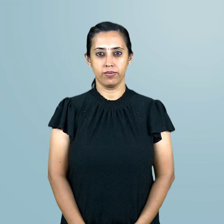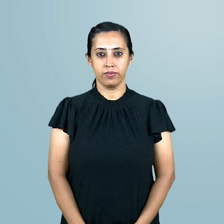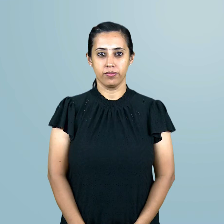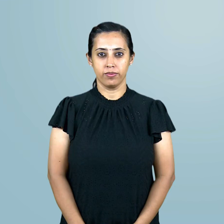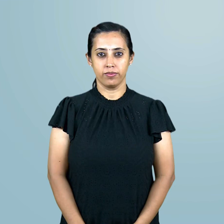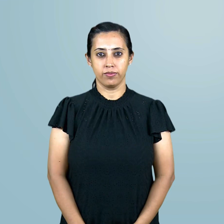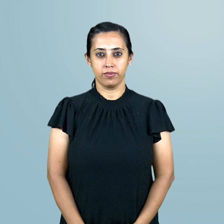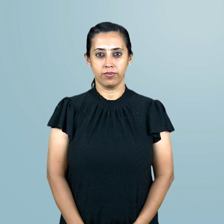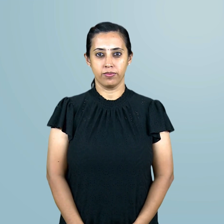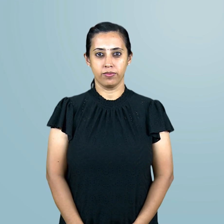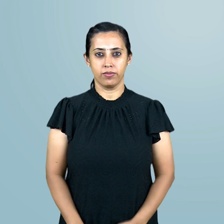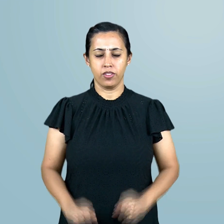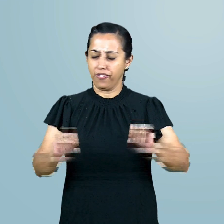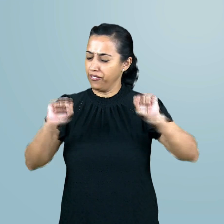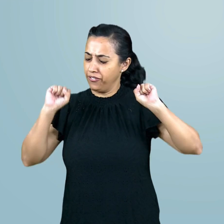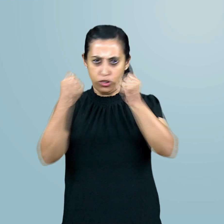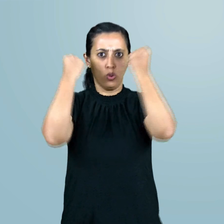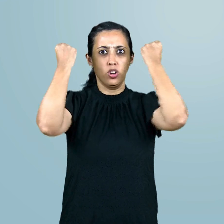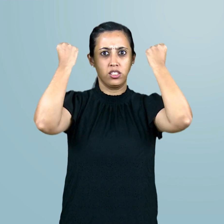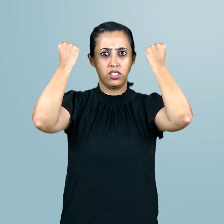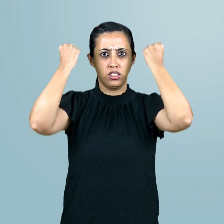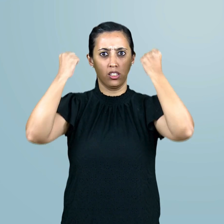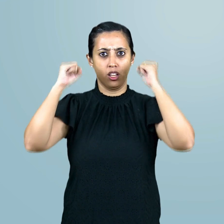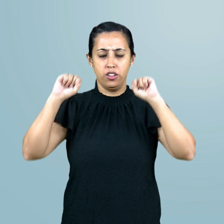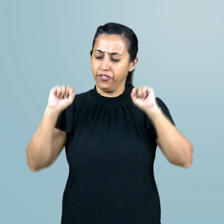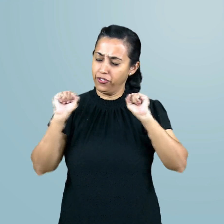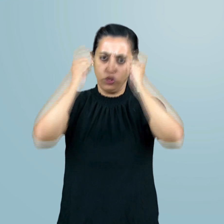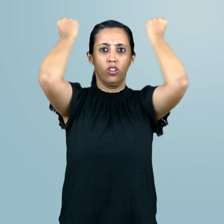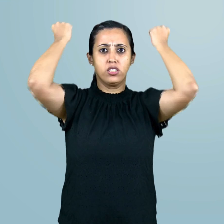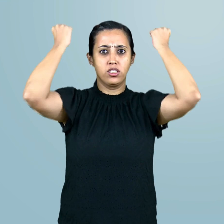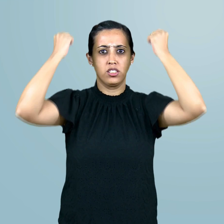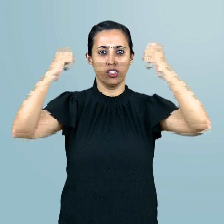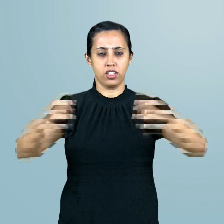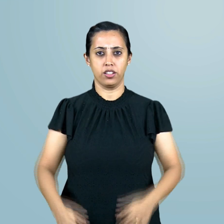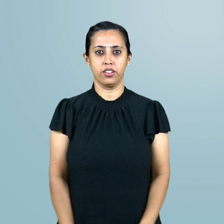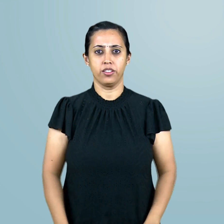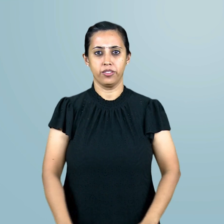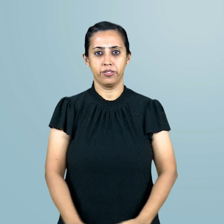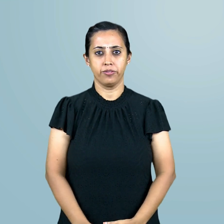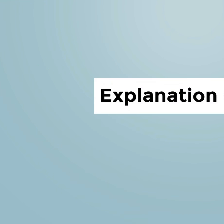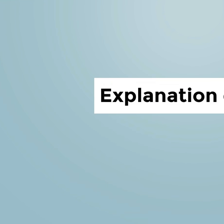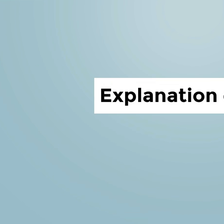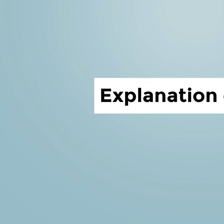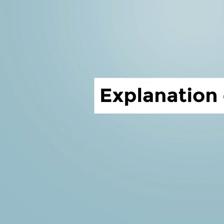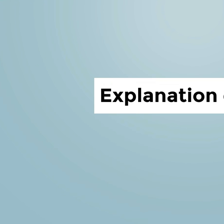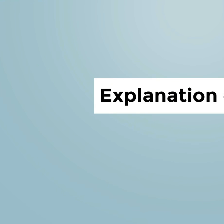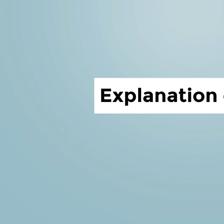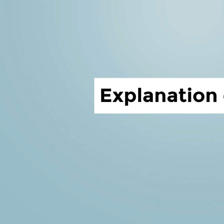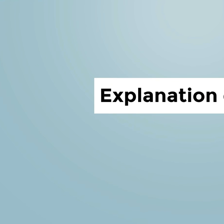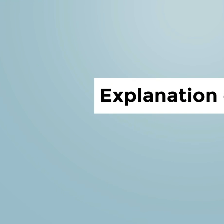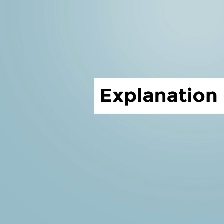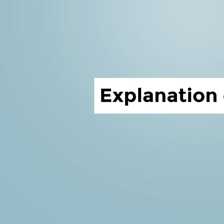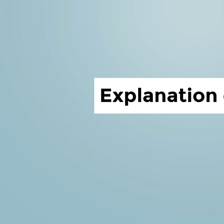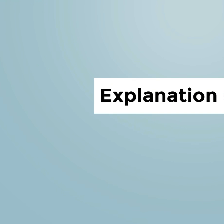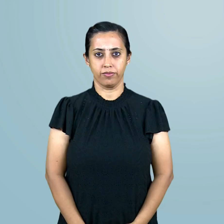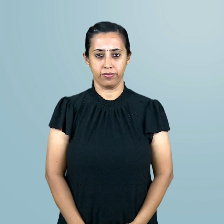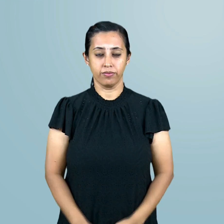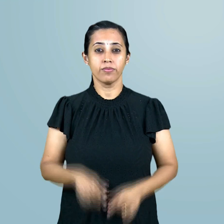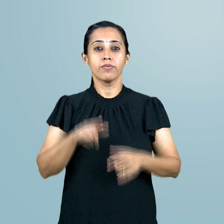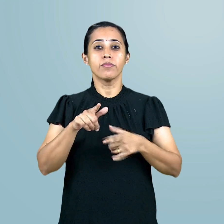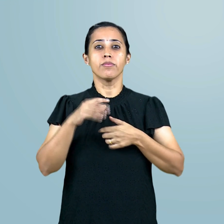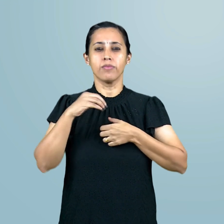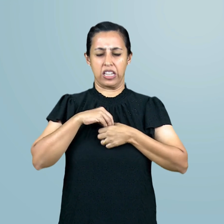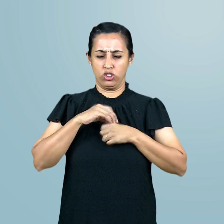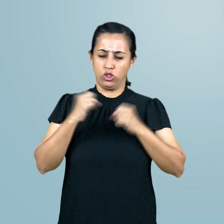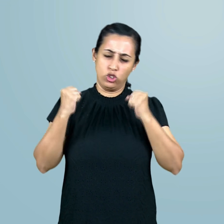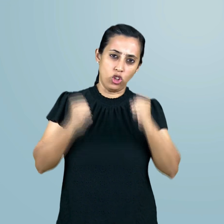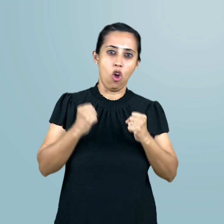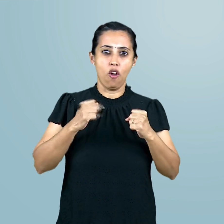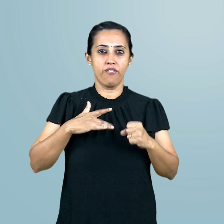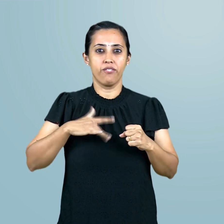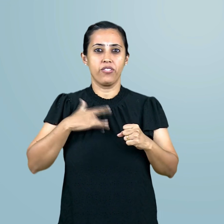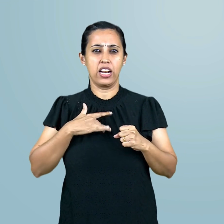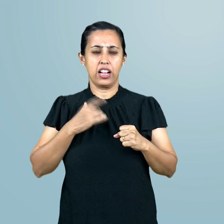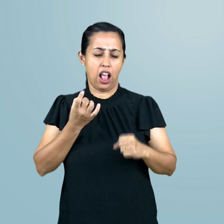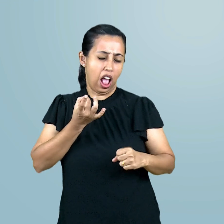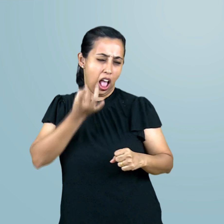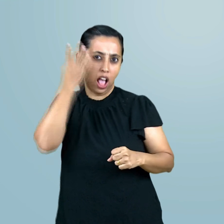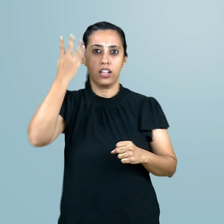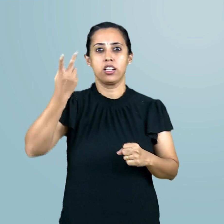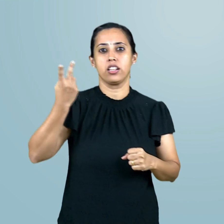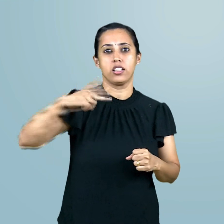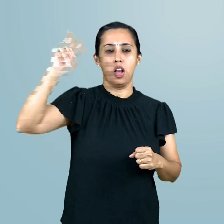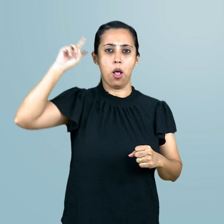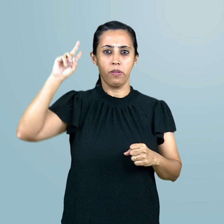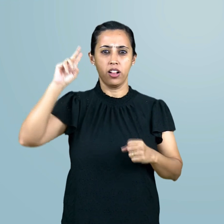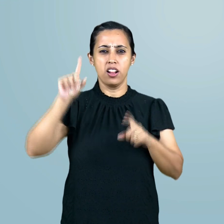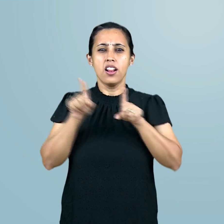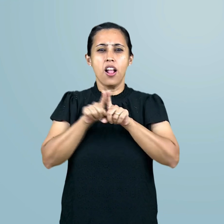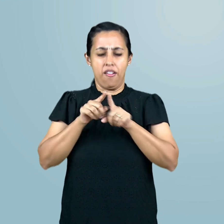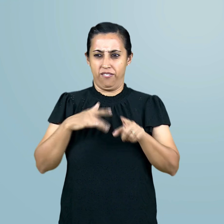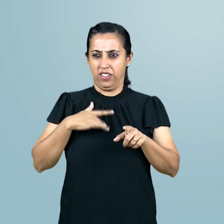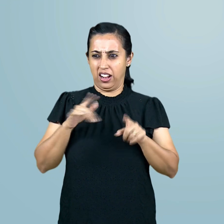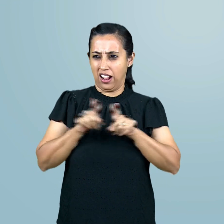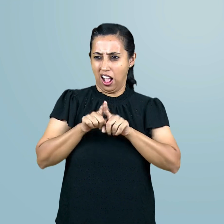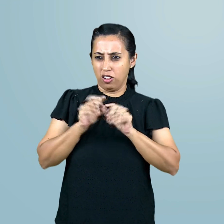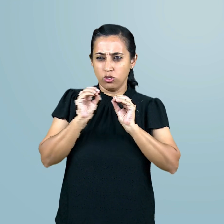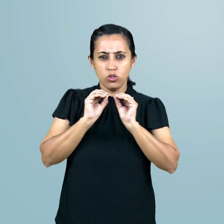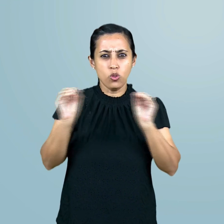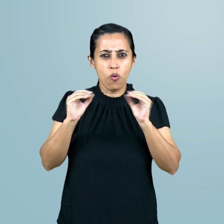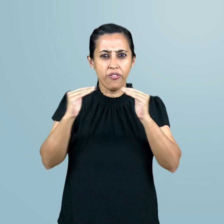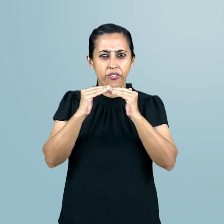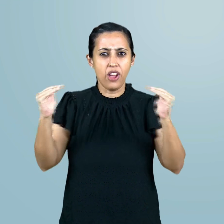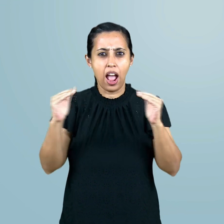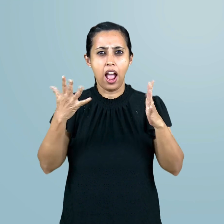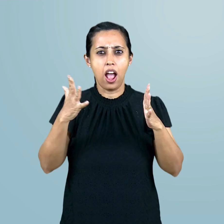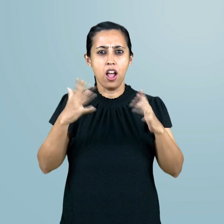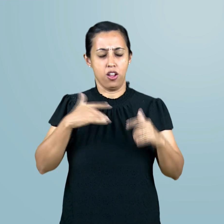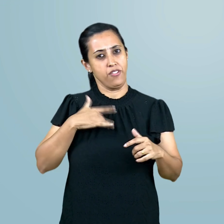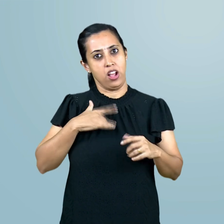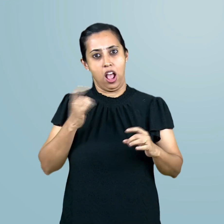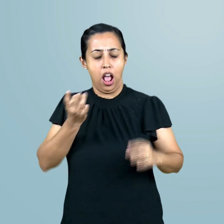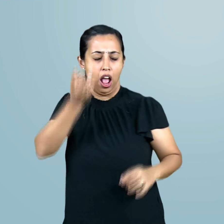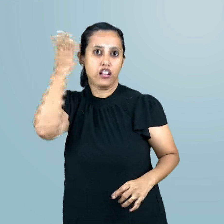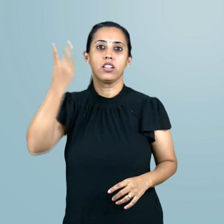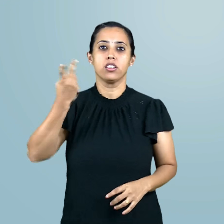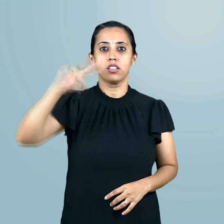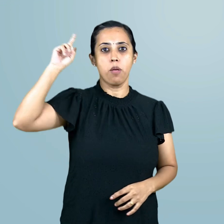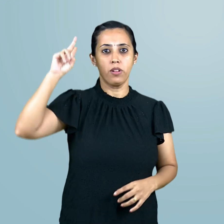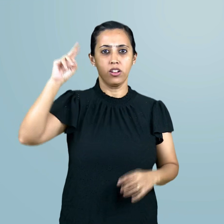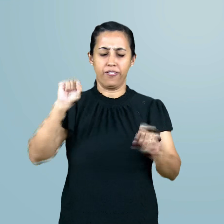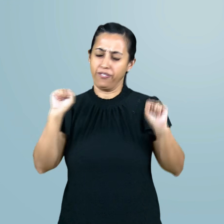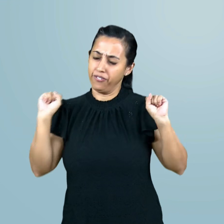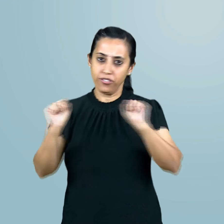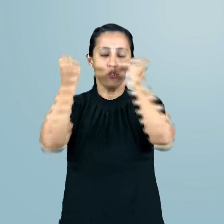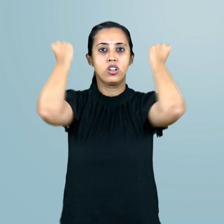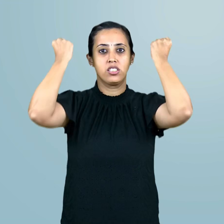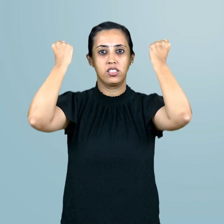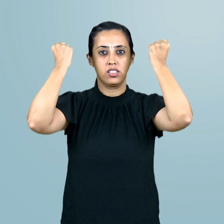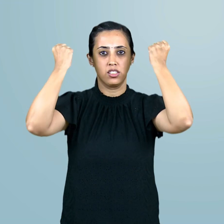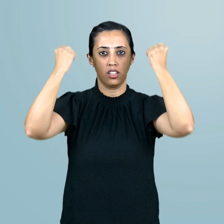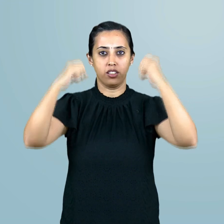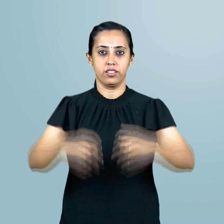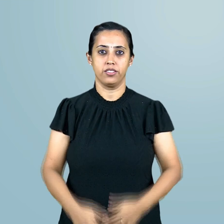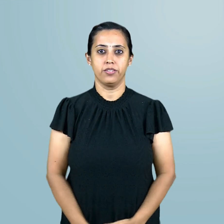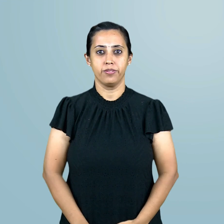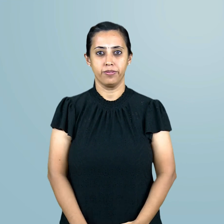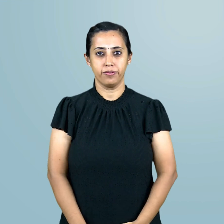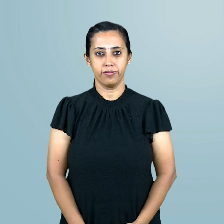Furious